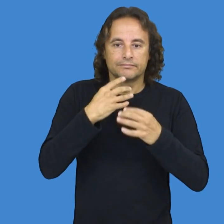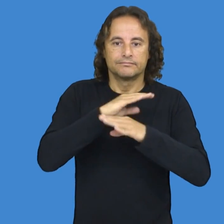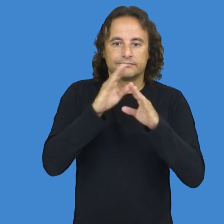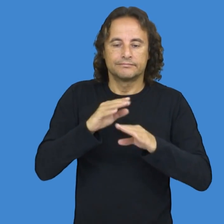resultado